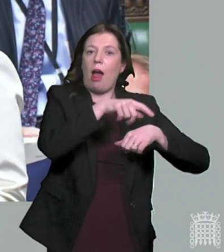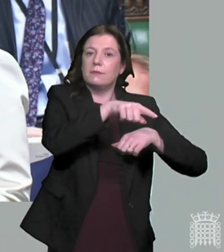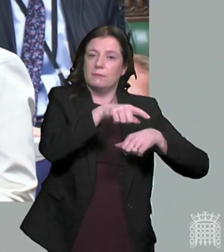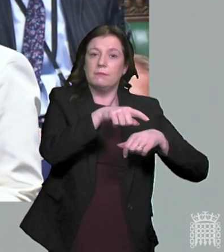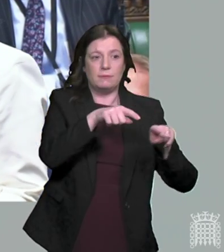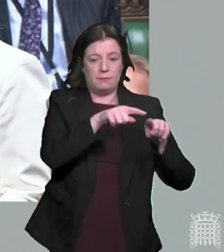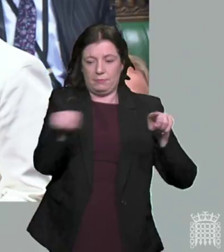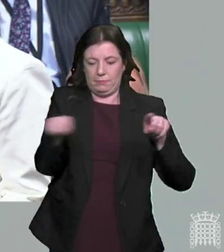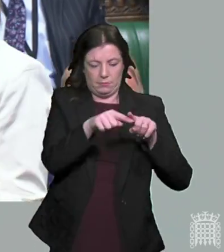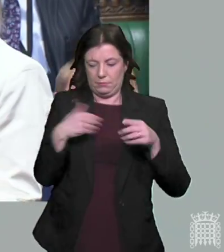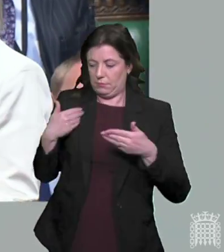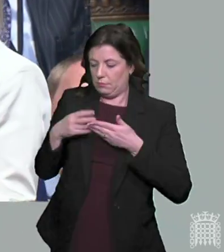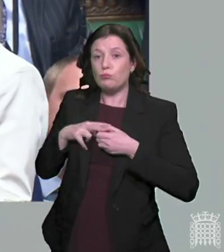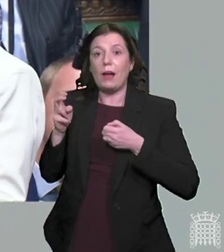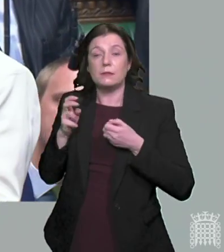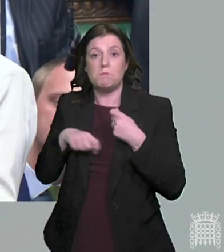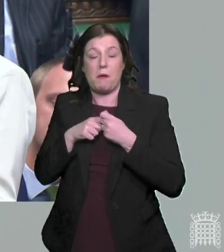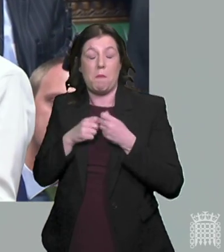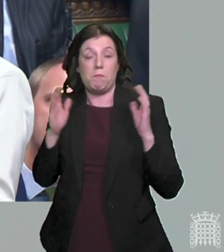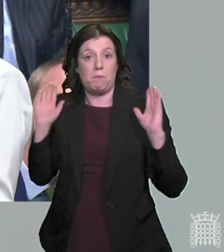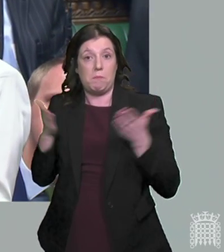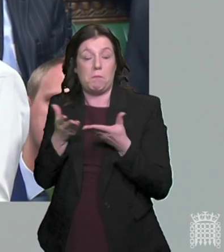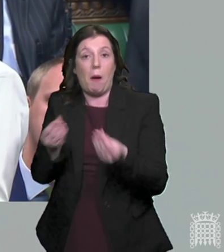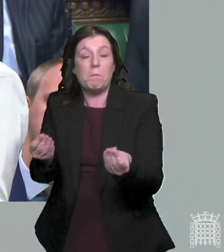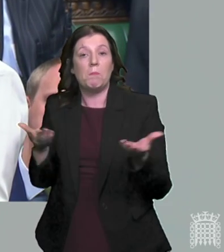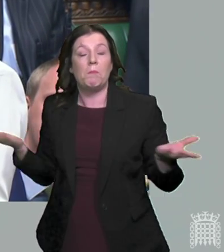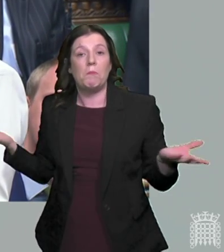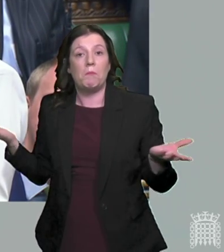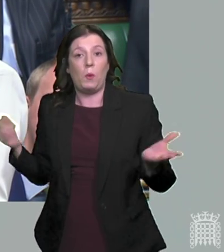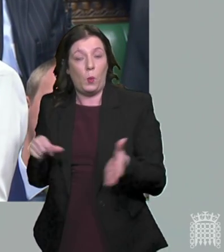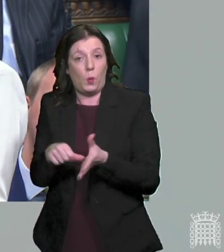That trade has collapsed and it is not protected by green lanes.